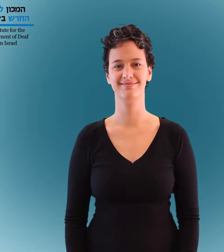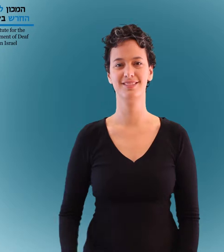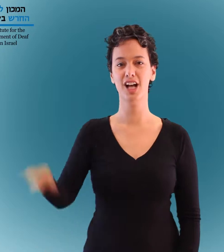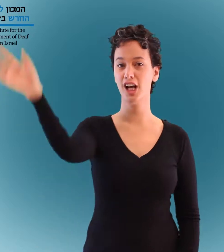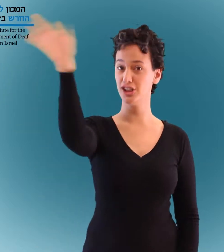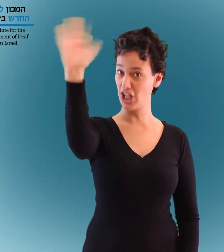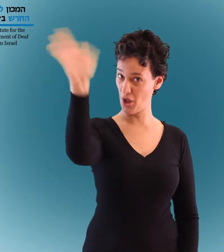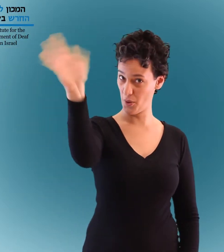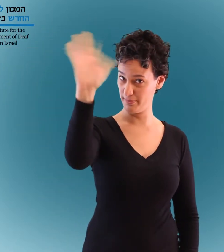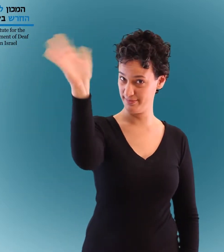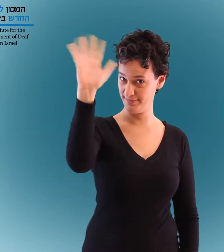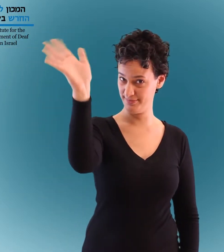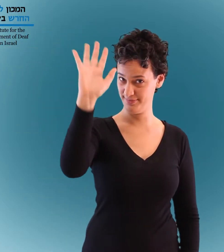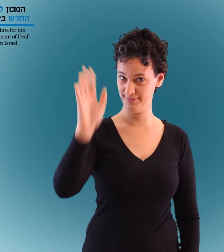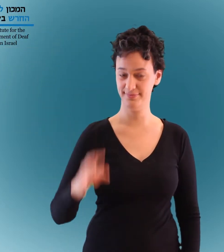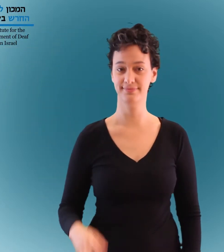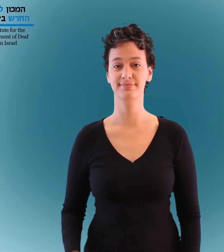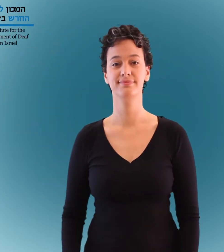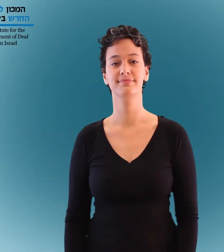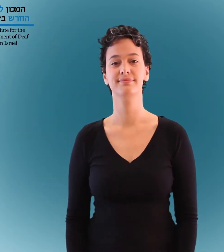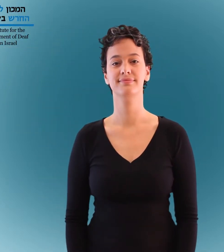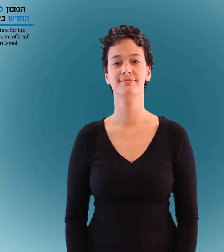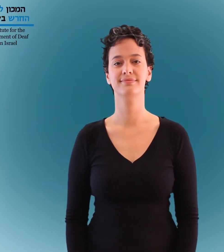שלום